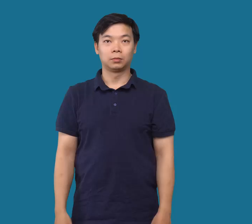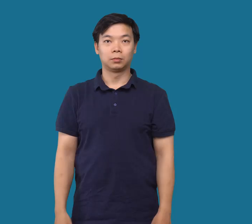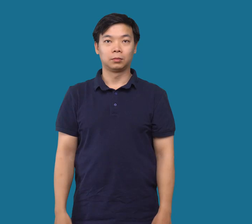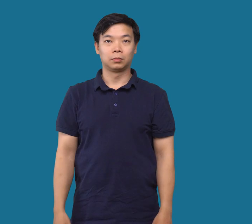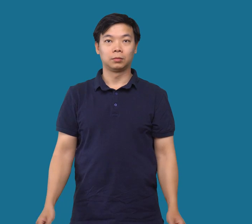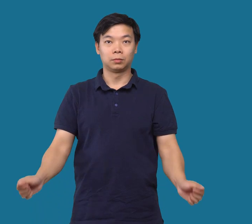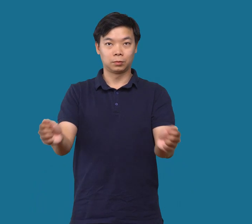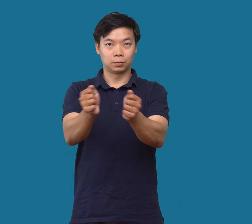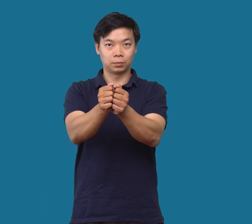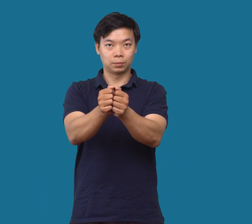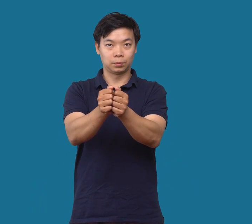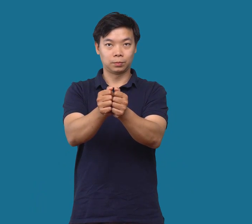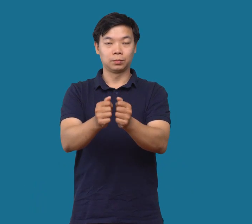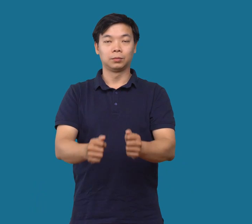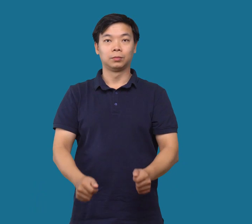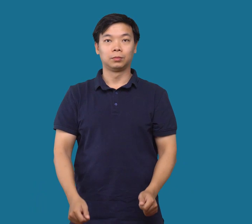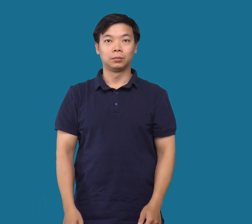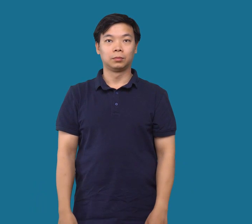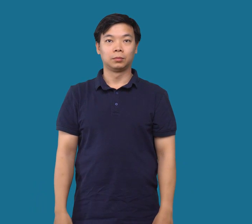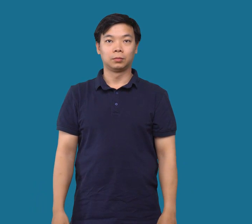cộng (Toán học)